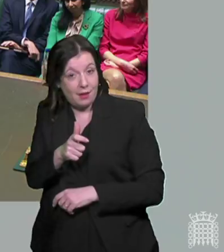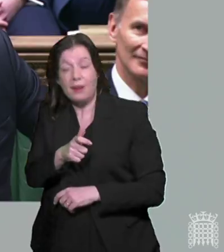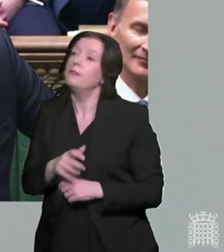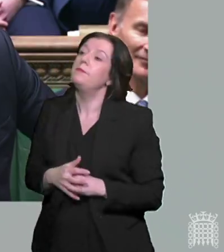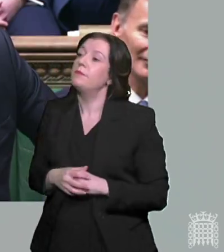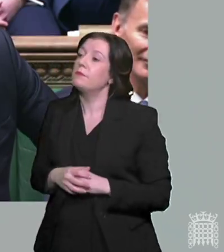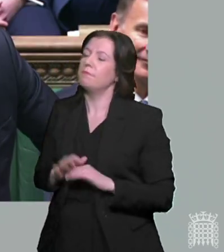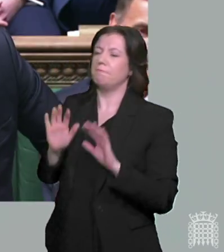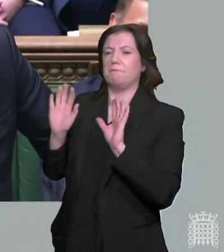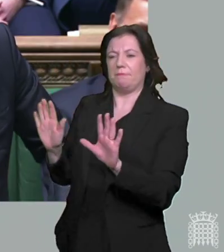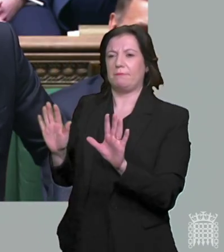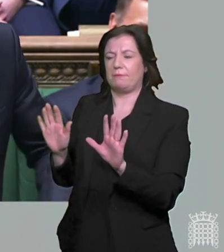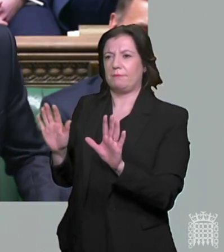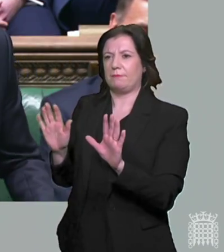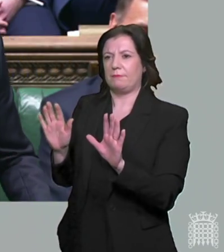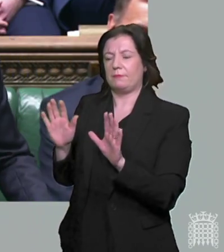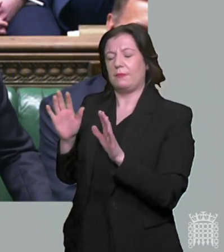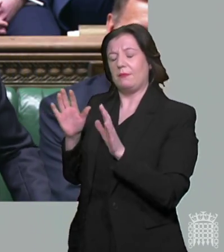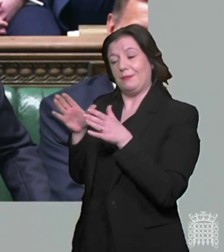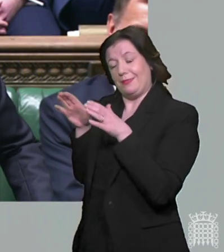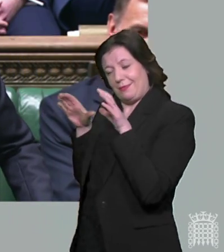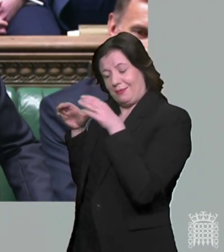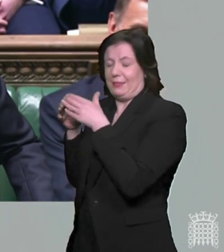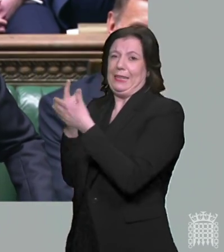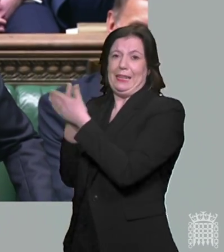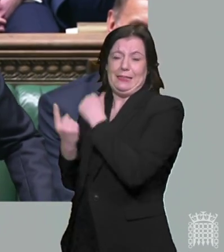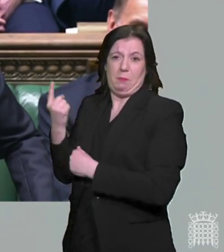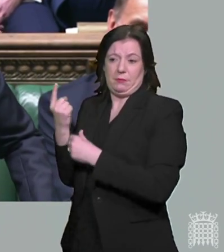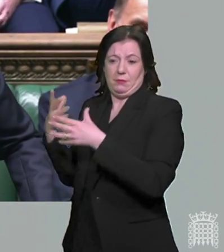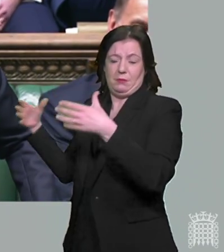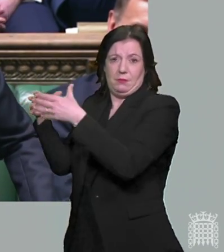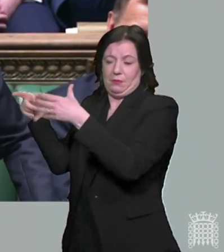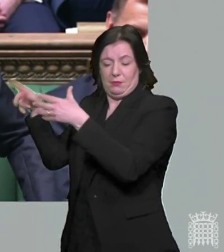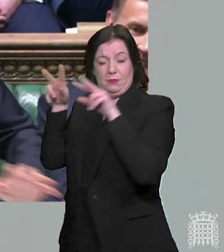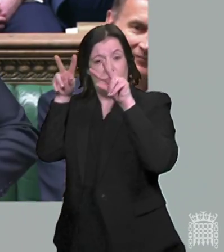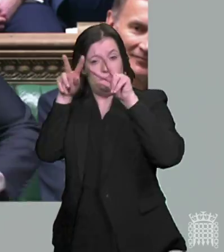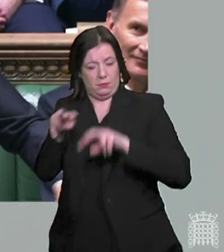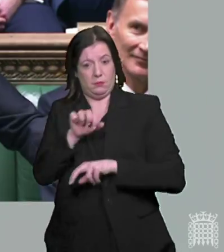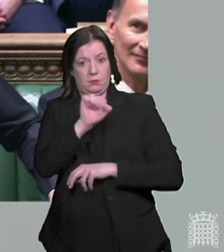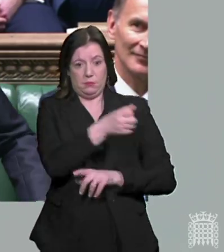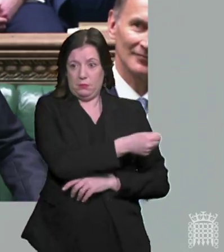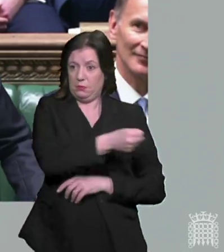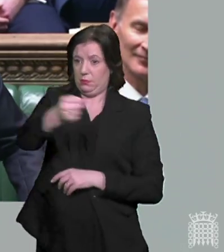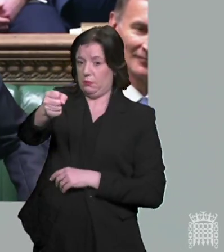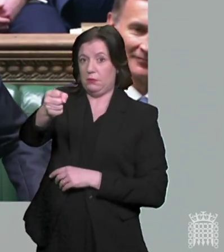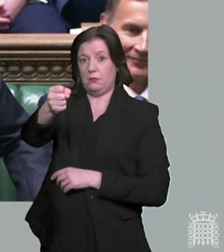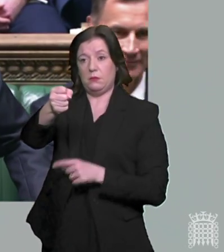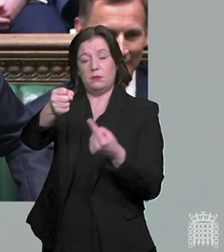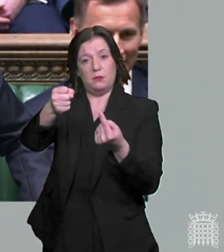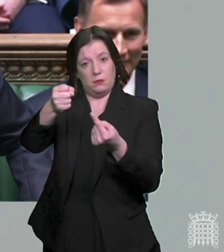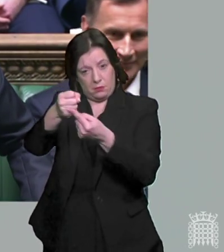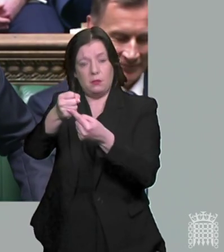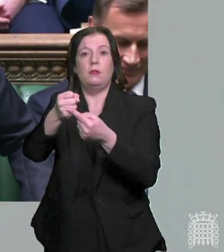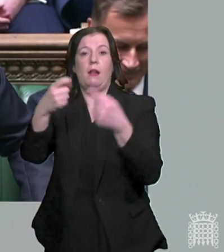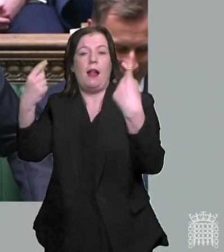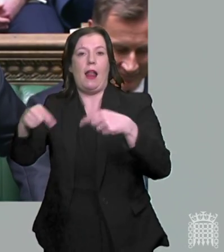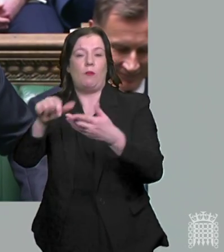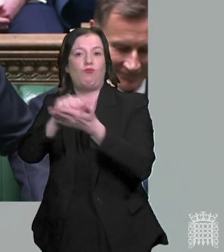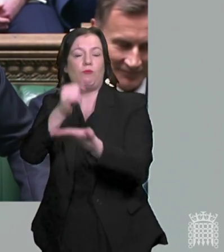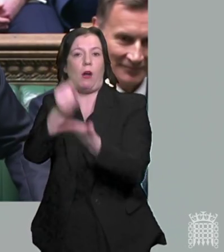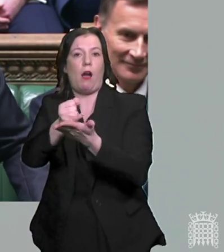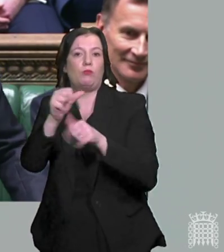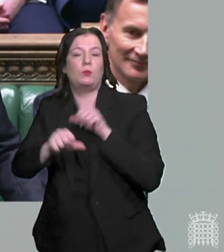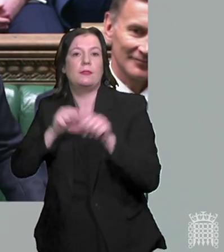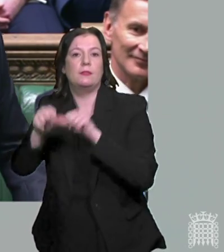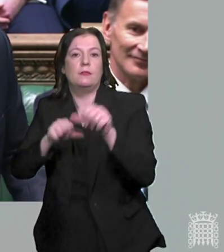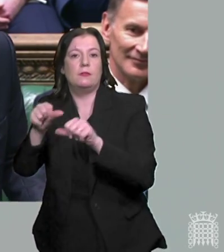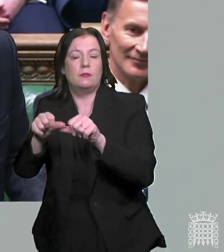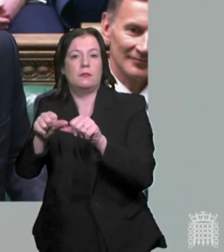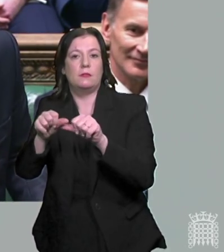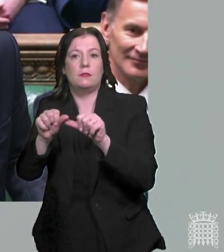As I just said, the independent Office of the Commissioner for Public Appointments is reviewing what was a rigorous, independent process to appoint the chairman.